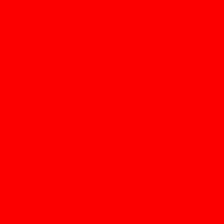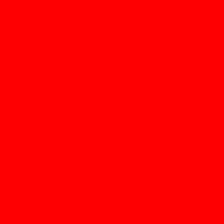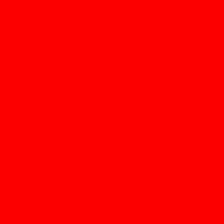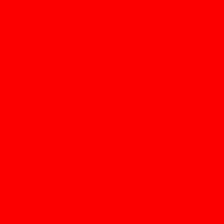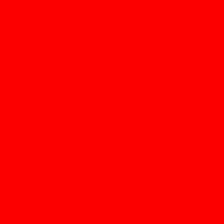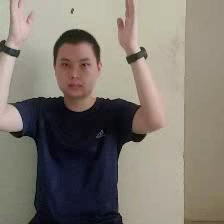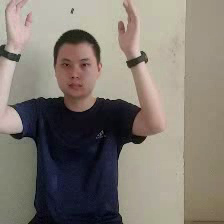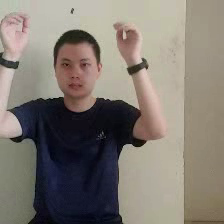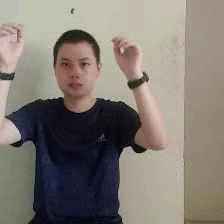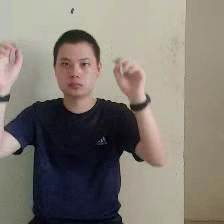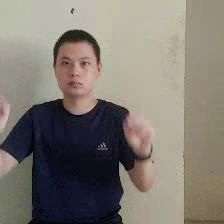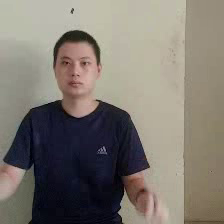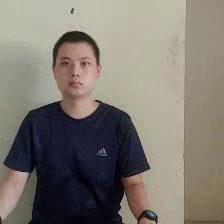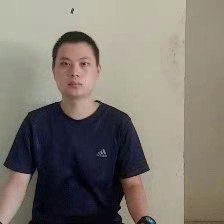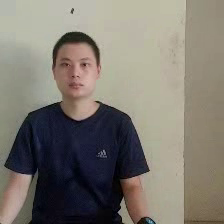Chạy